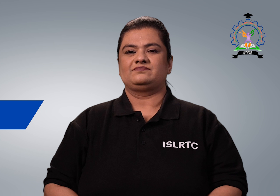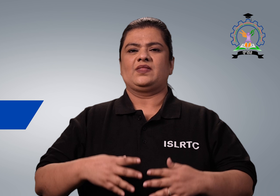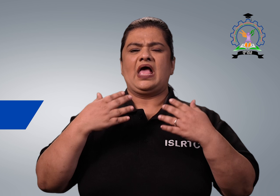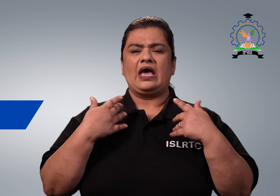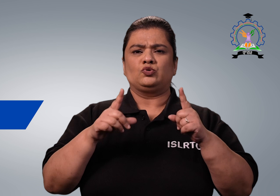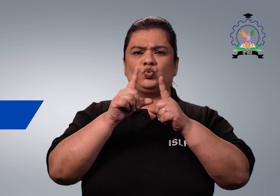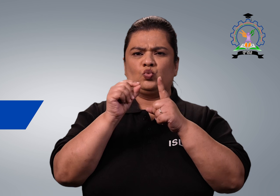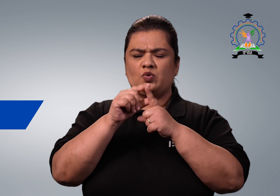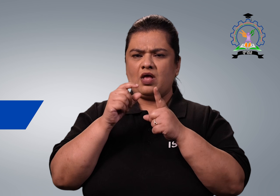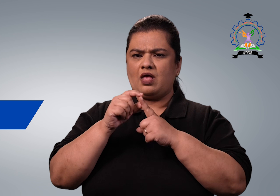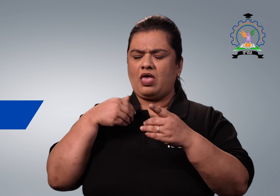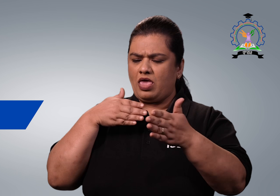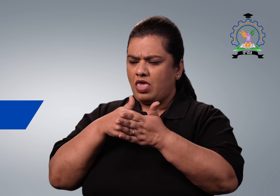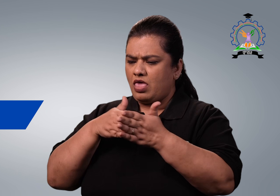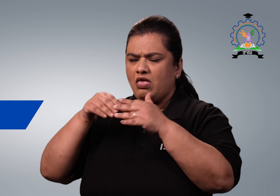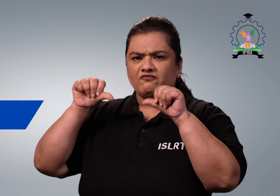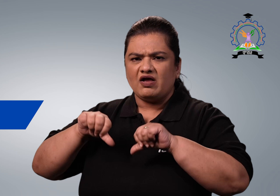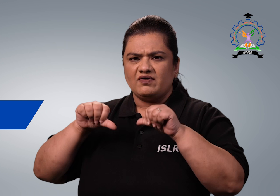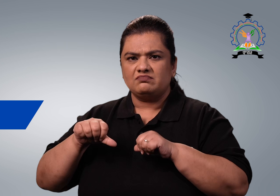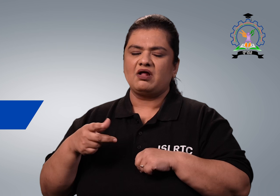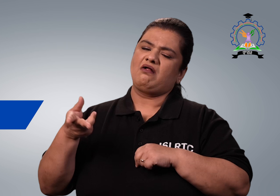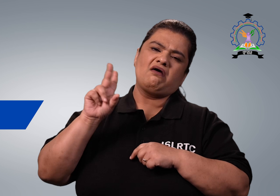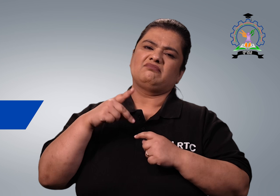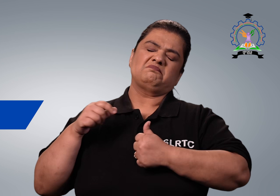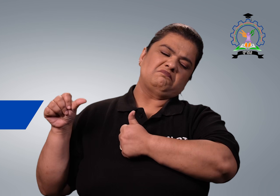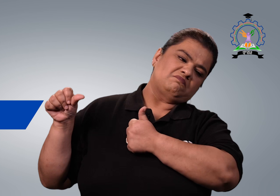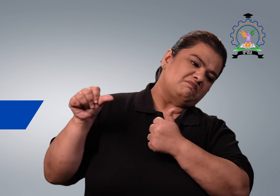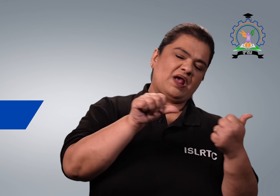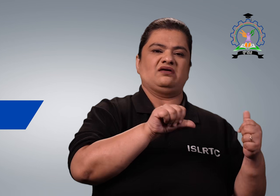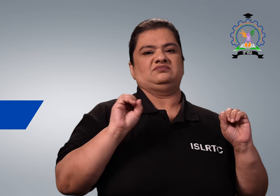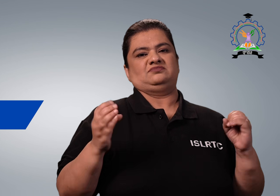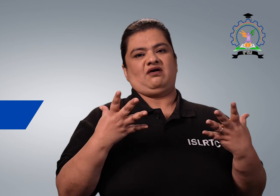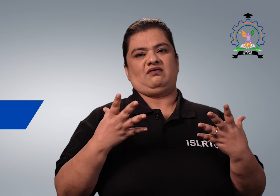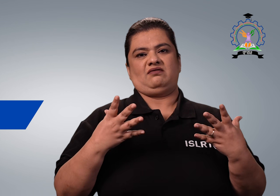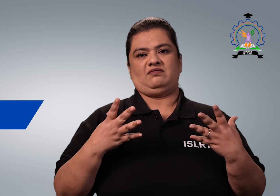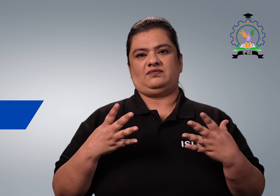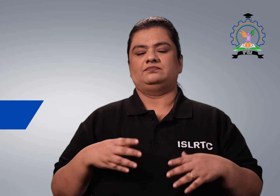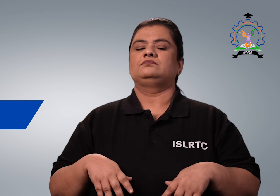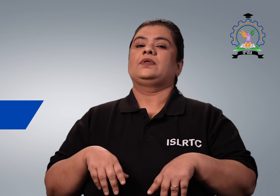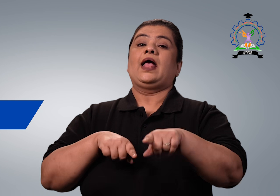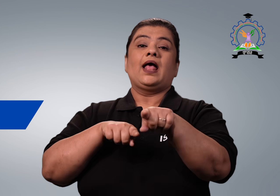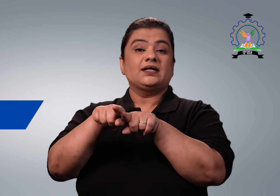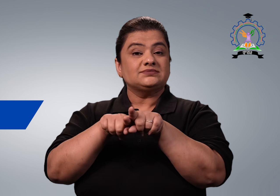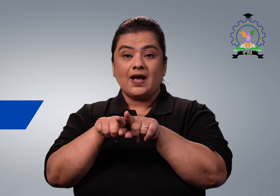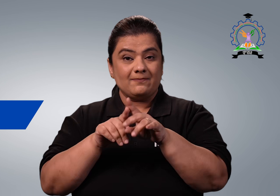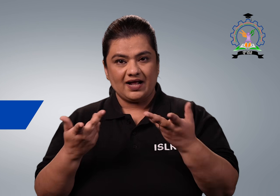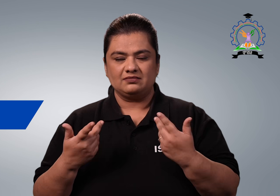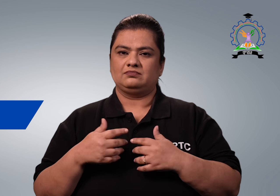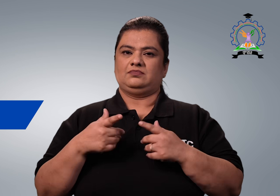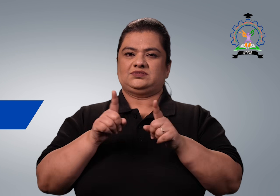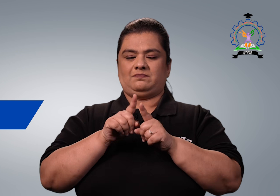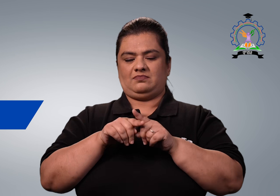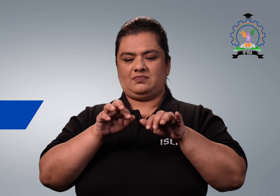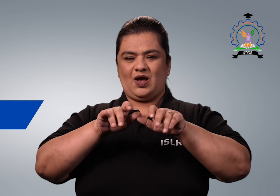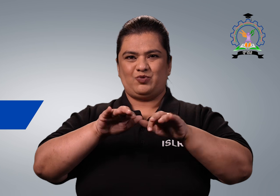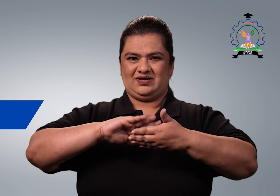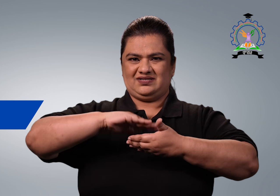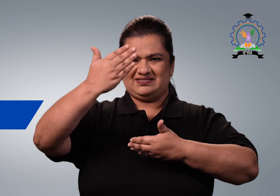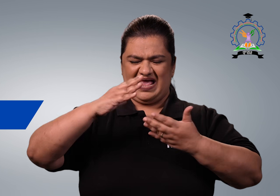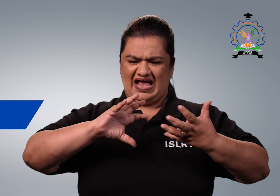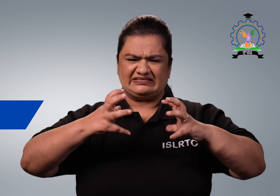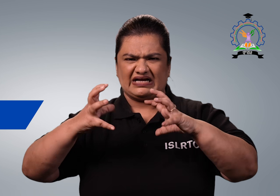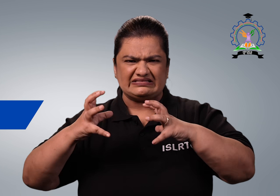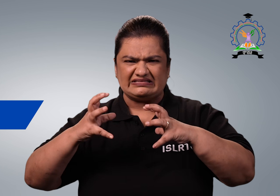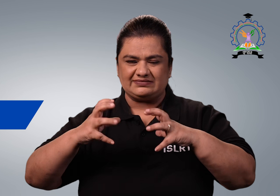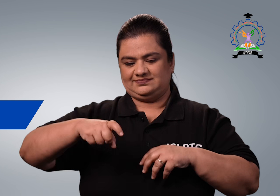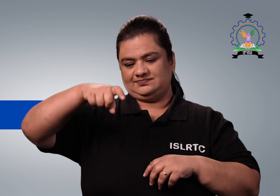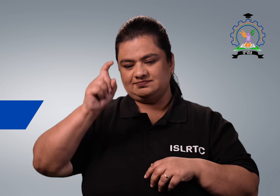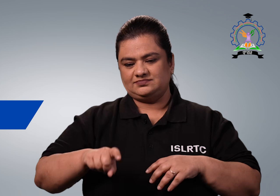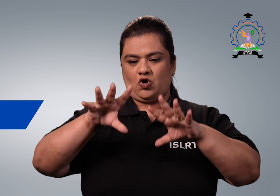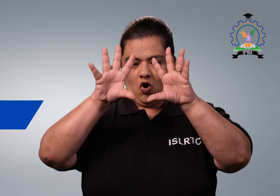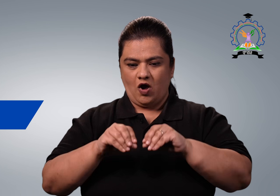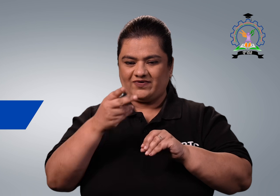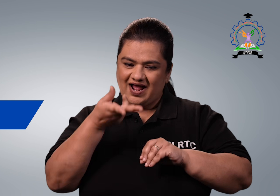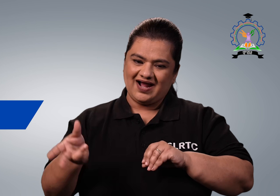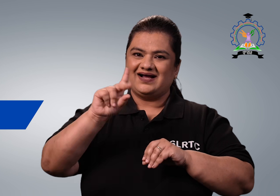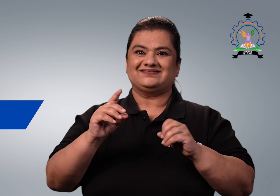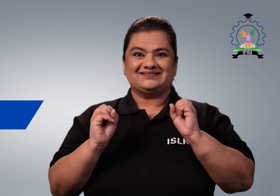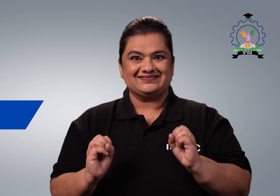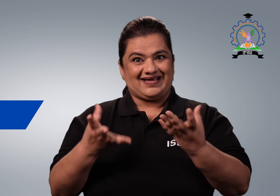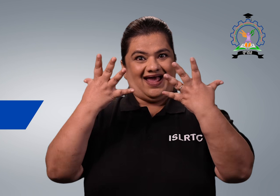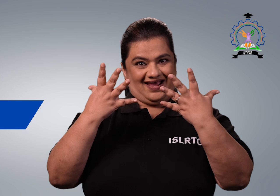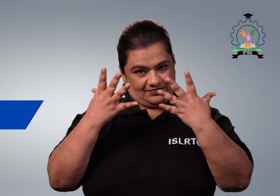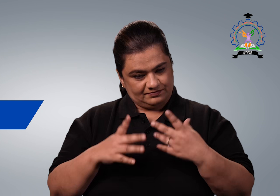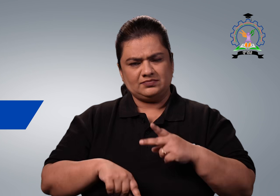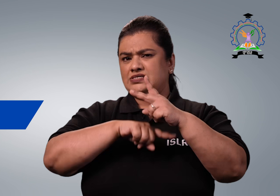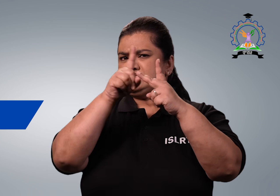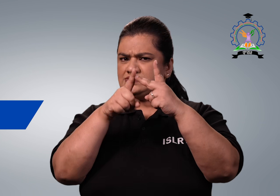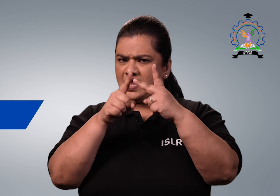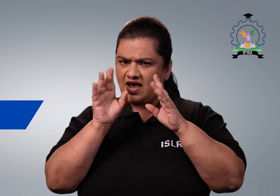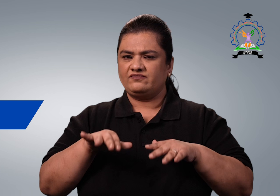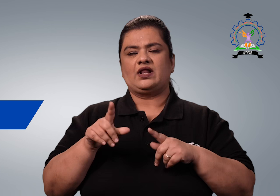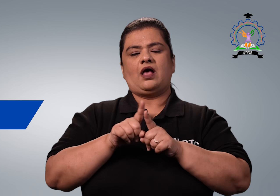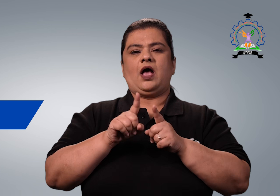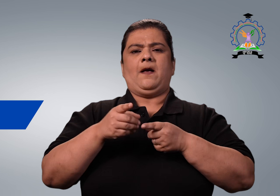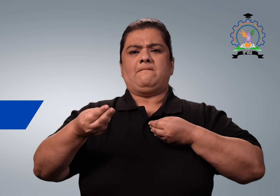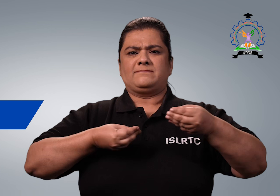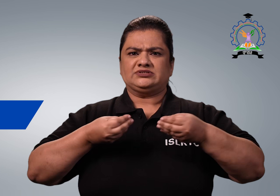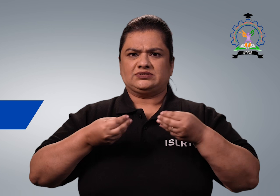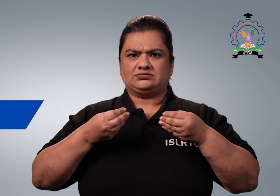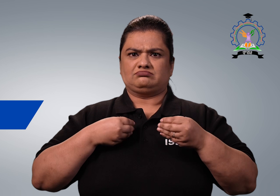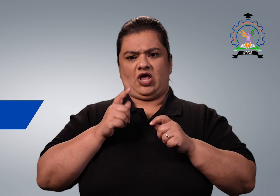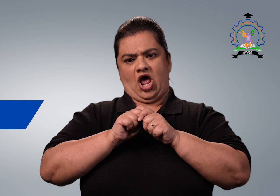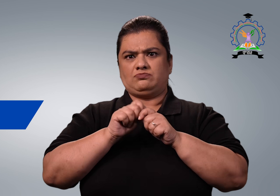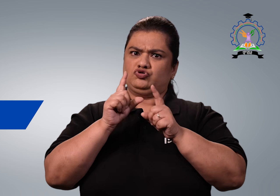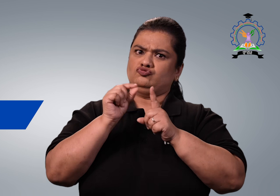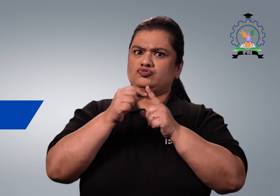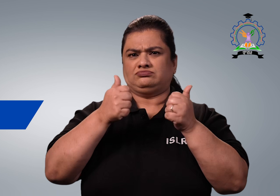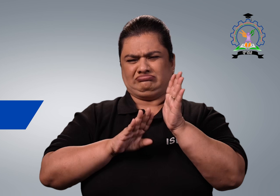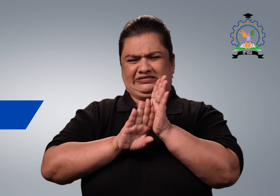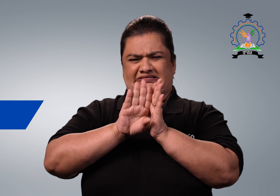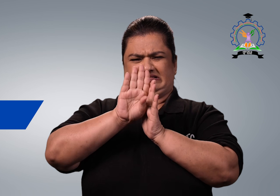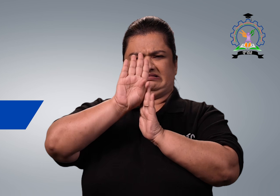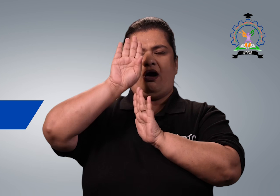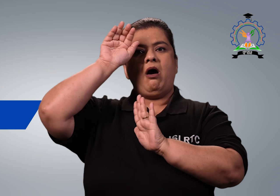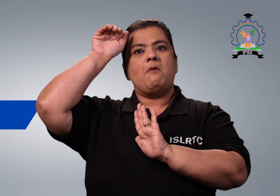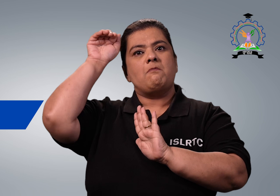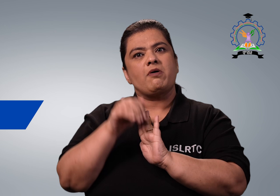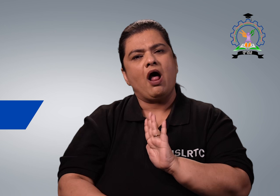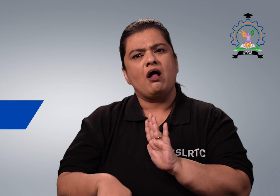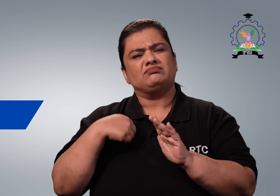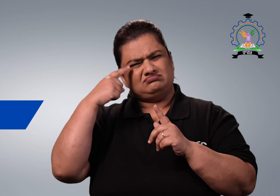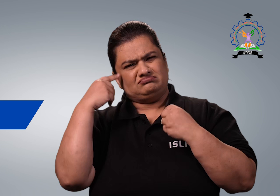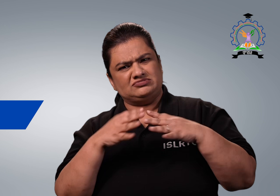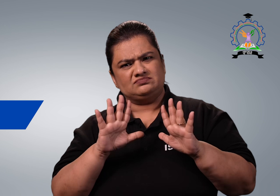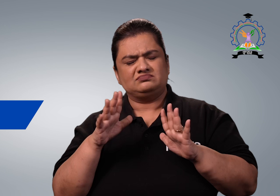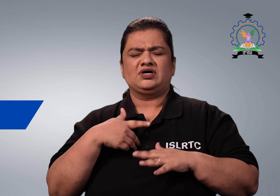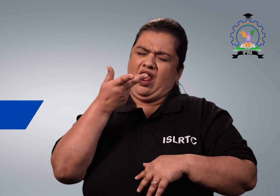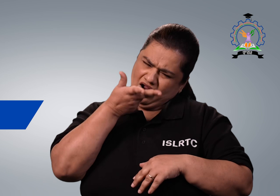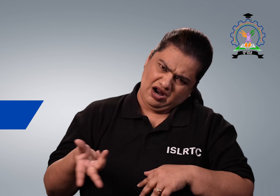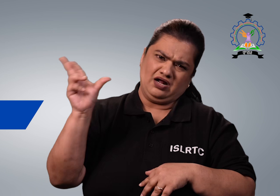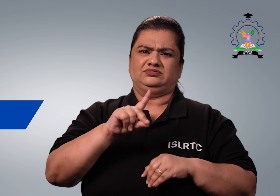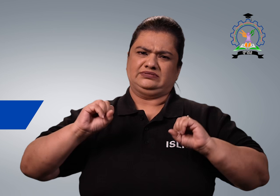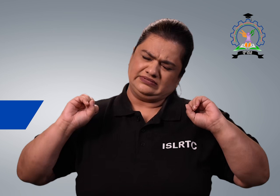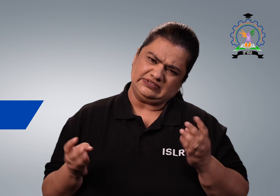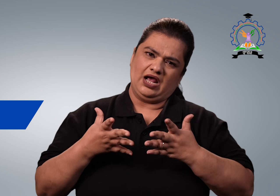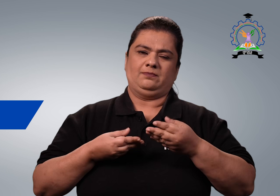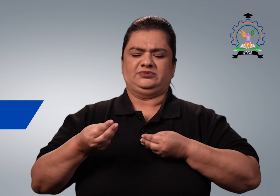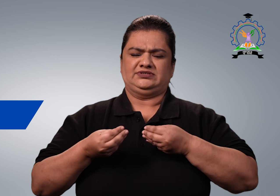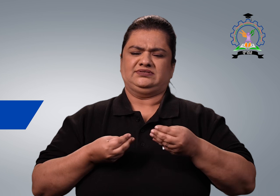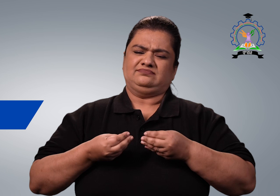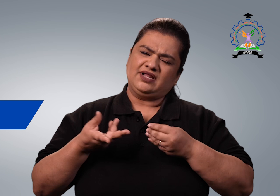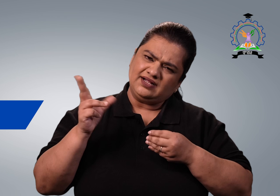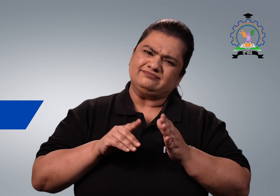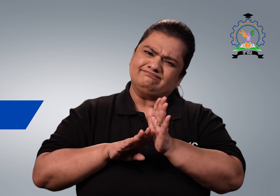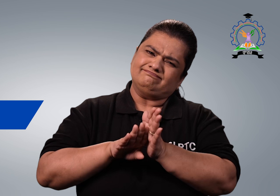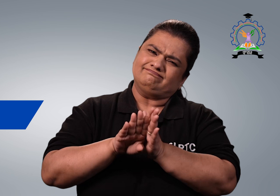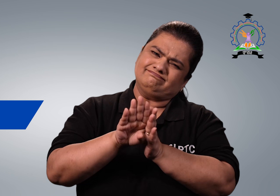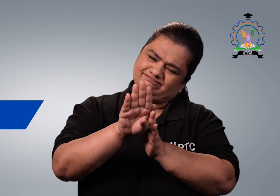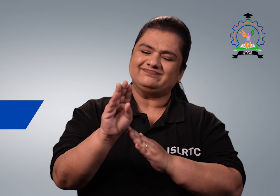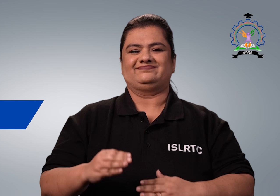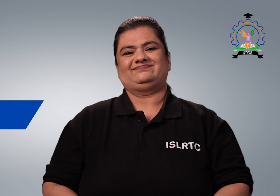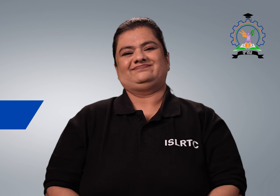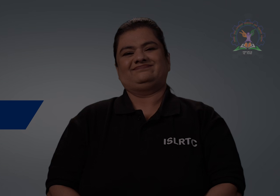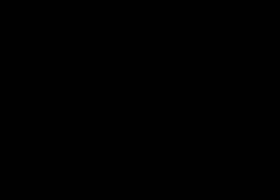It means to begin something again after it has been interrupted. For example, if your laptop hangs frequently, you restart the laptop. If your business is doing well but then experiences a downfall, you don’t shut it down; you restart it.